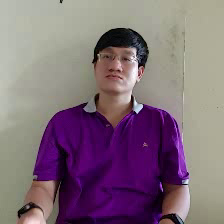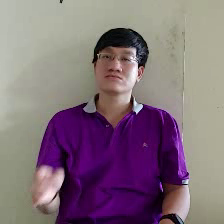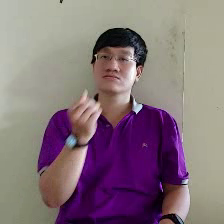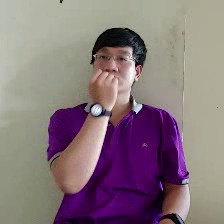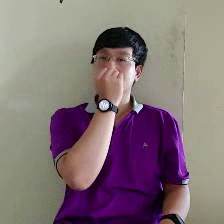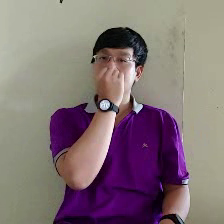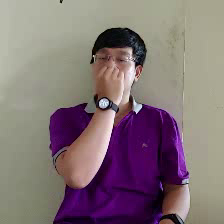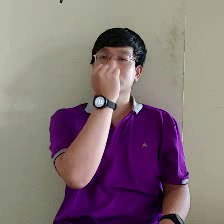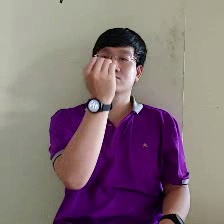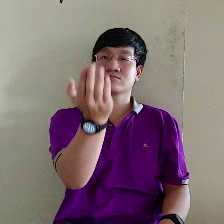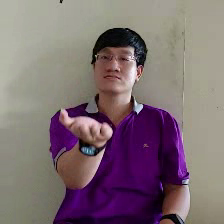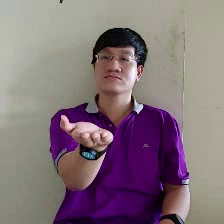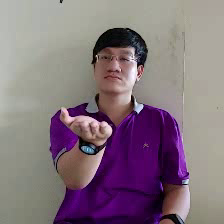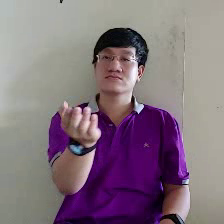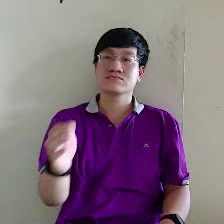Cảm ơn